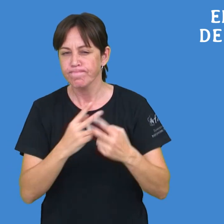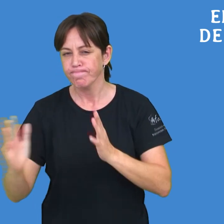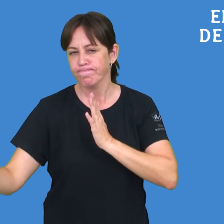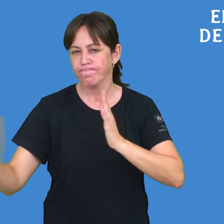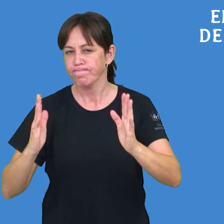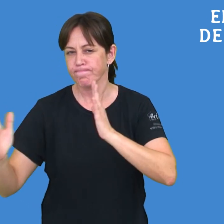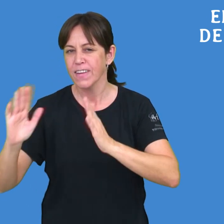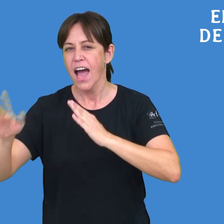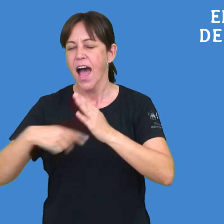época